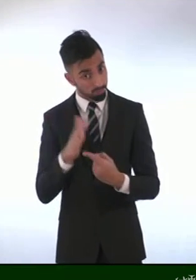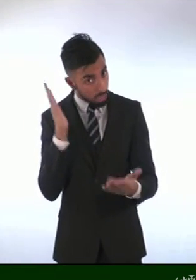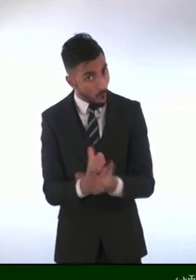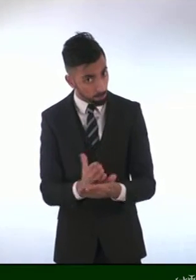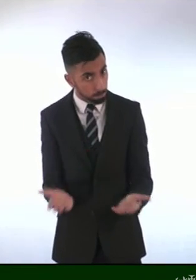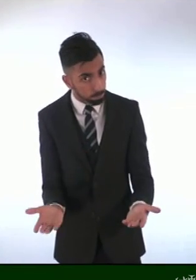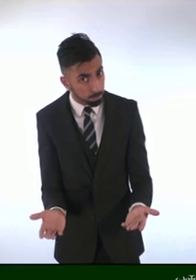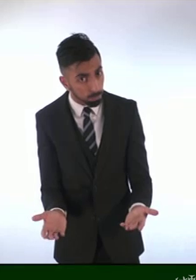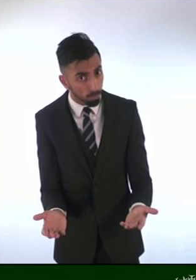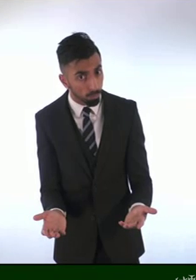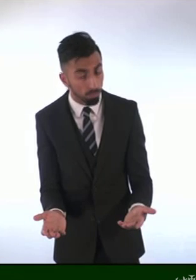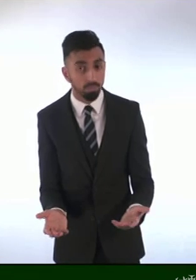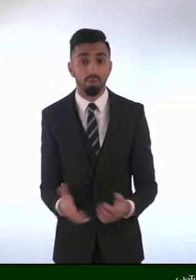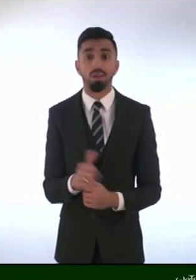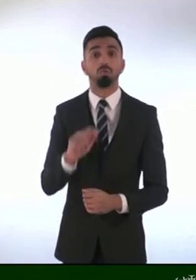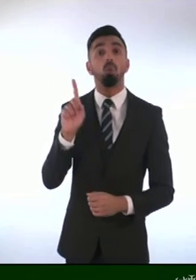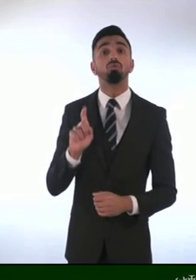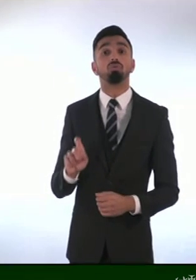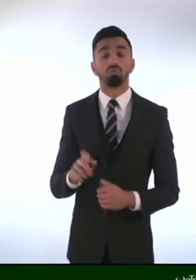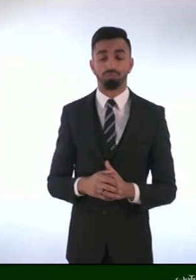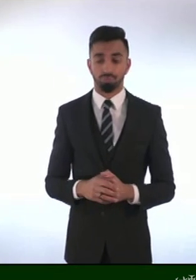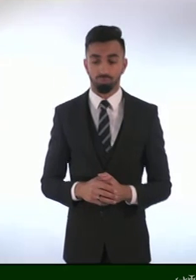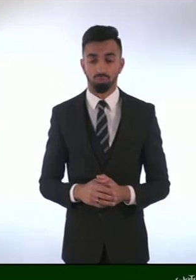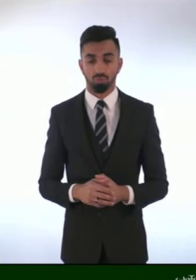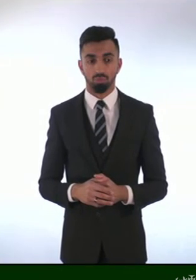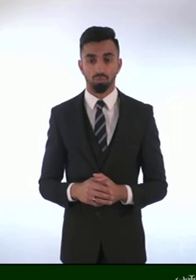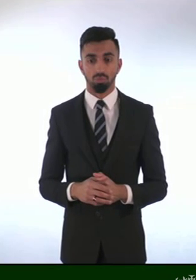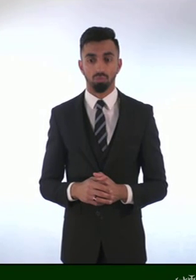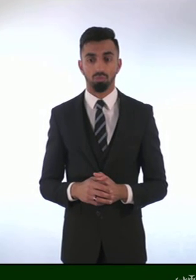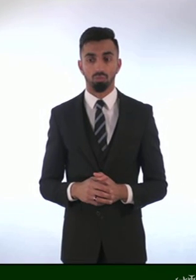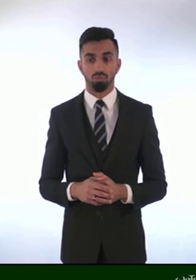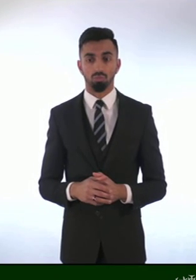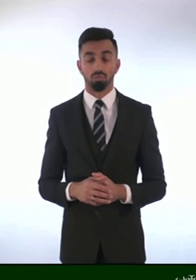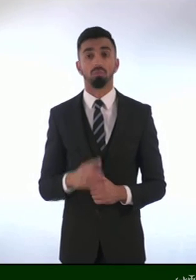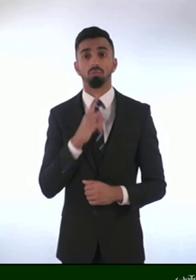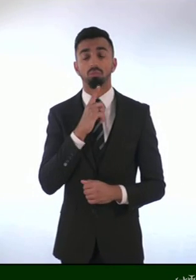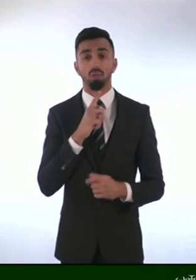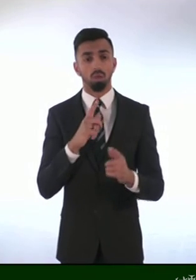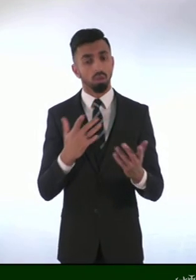Defeating the coronavirus must be the top—indeed, the only—priority for the foreseeable future.